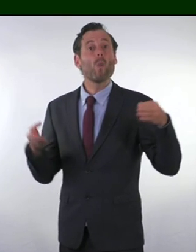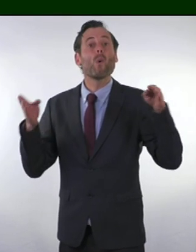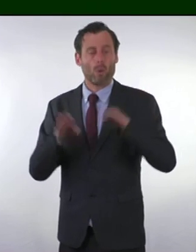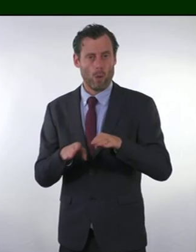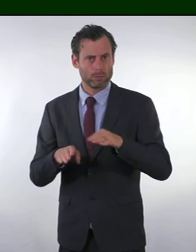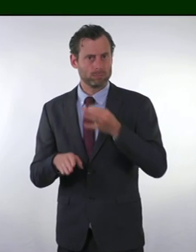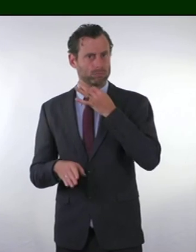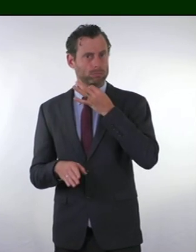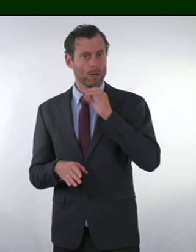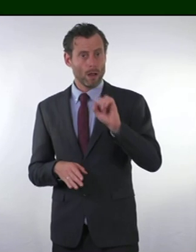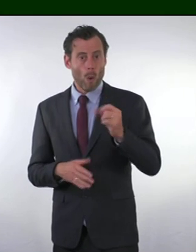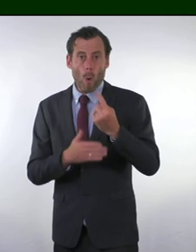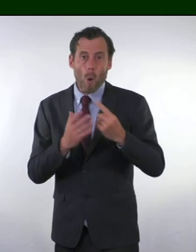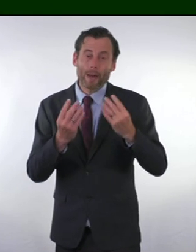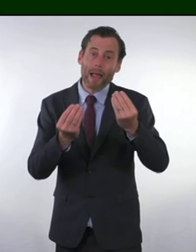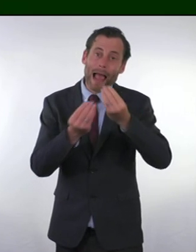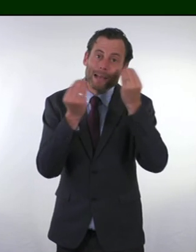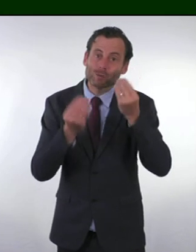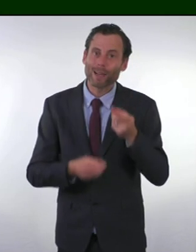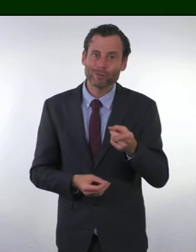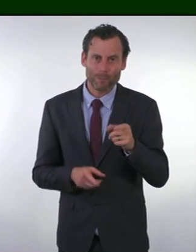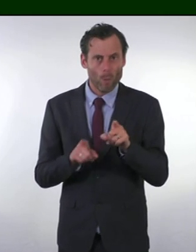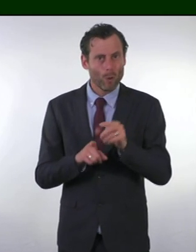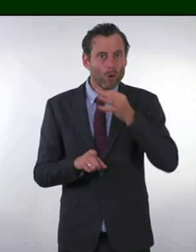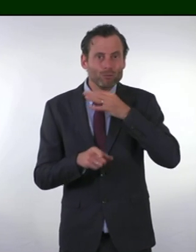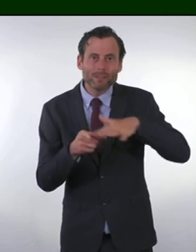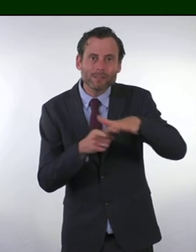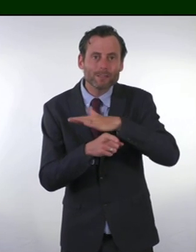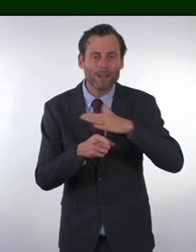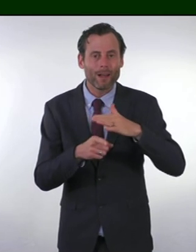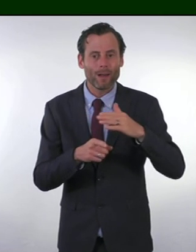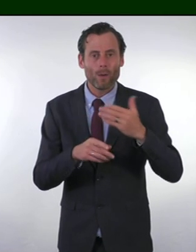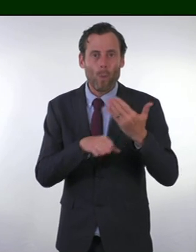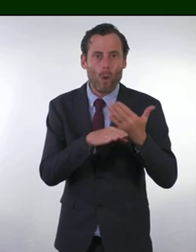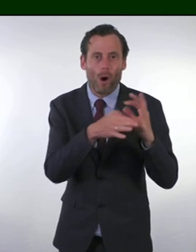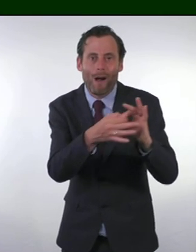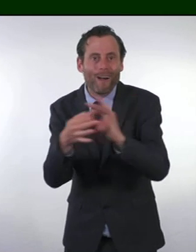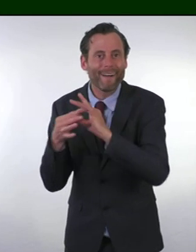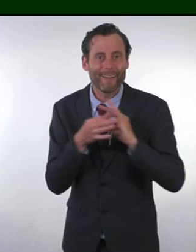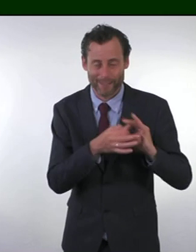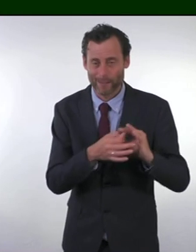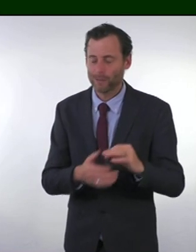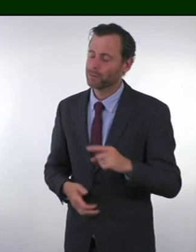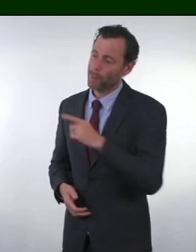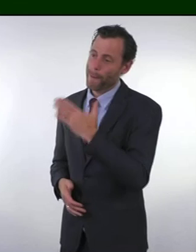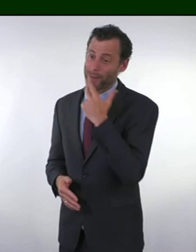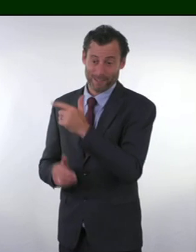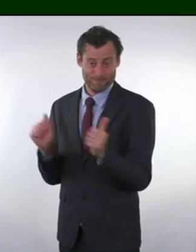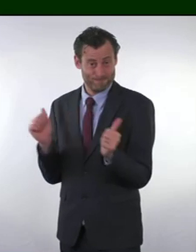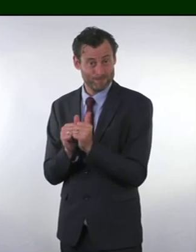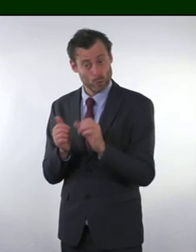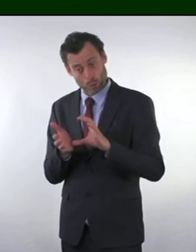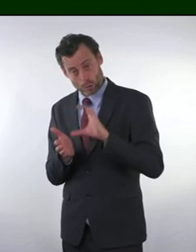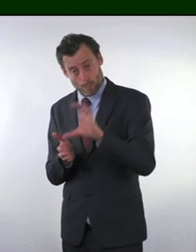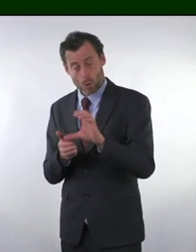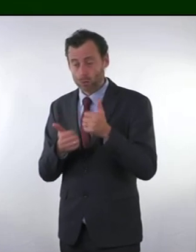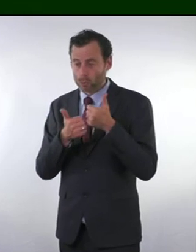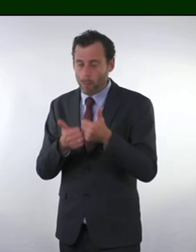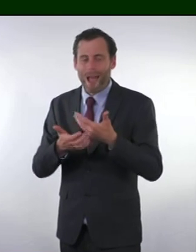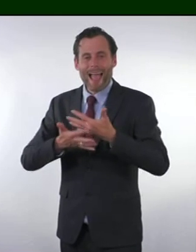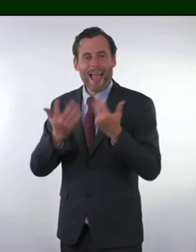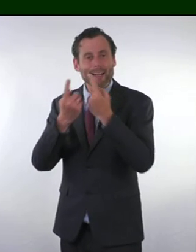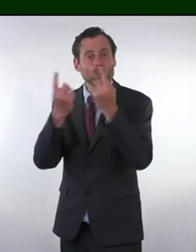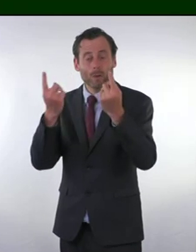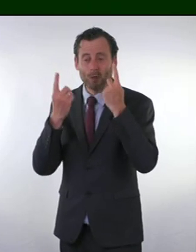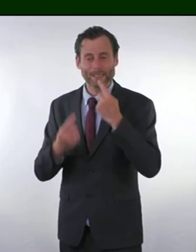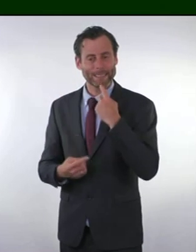Can the Chancellor state his commitment to build back better and support social mobility by confirming that no university will be allowed to collapse?